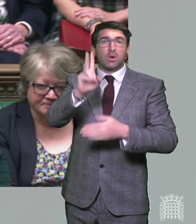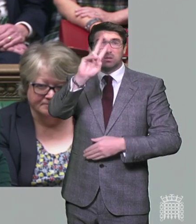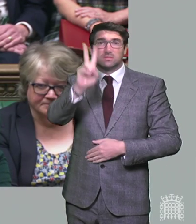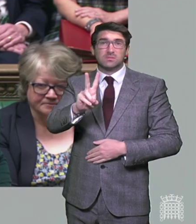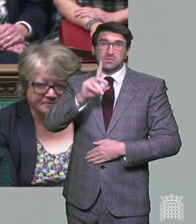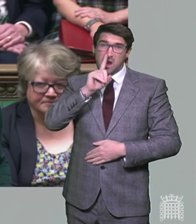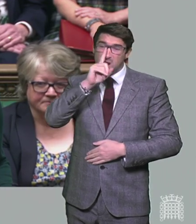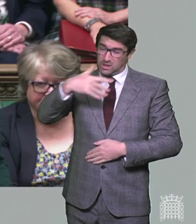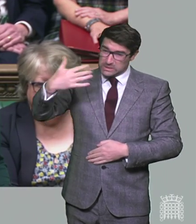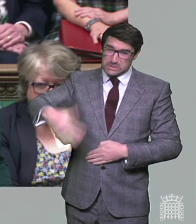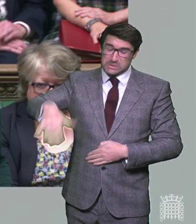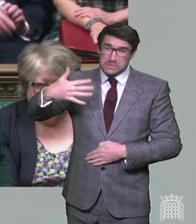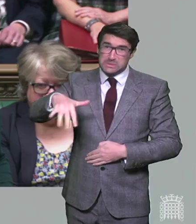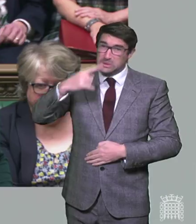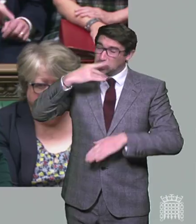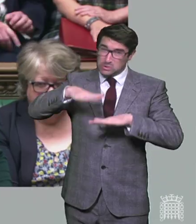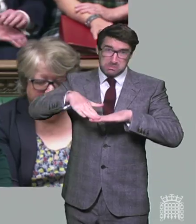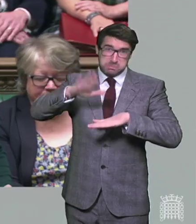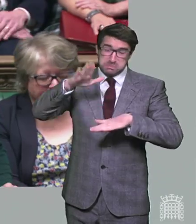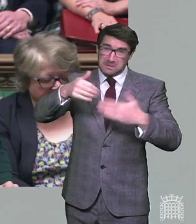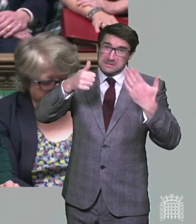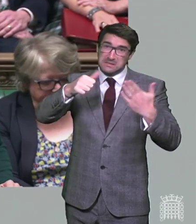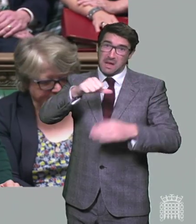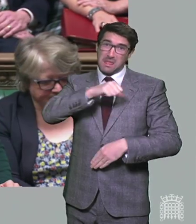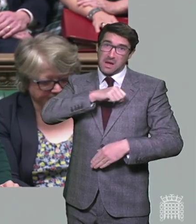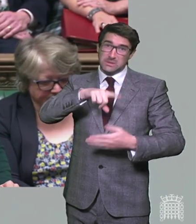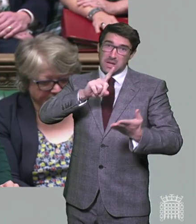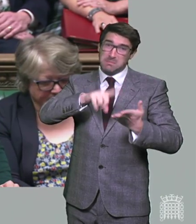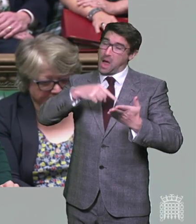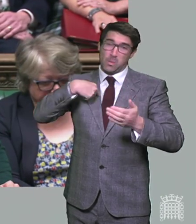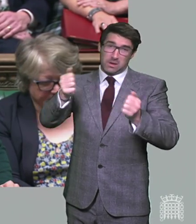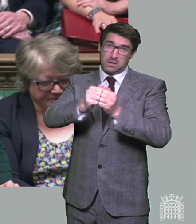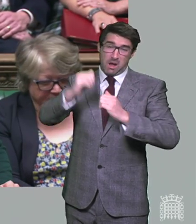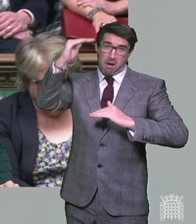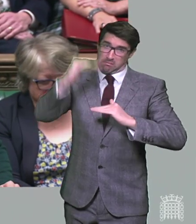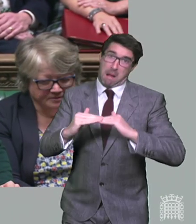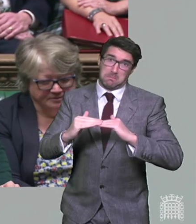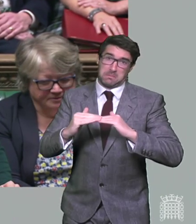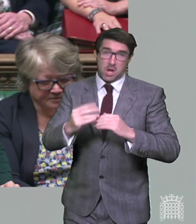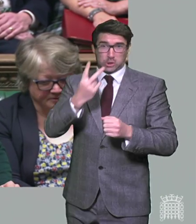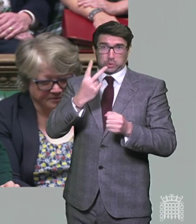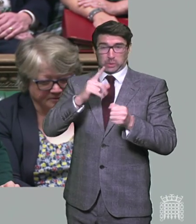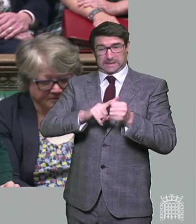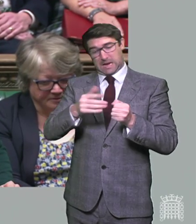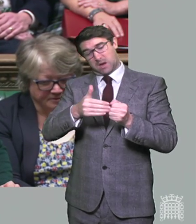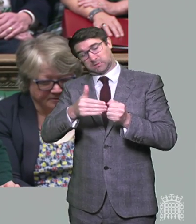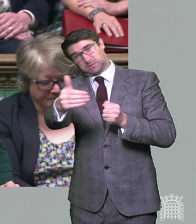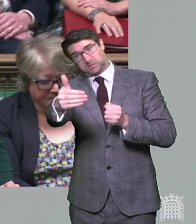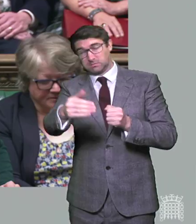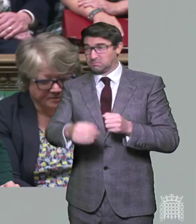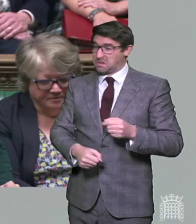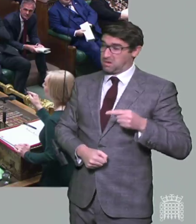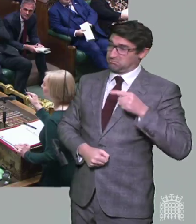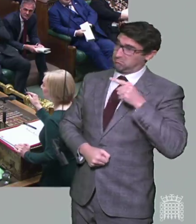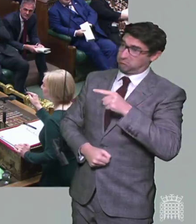We remember that the Opposition are only talking about six months.